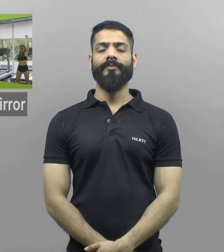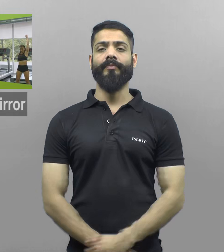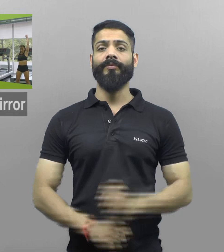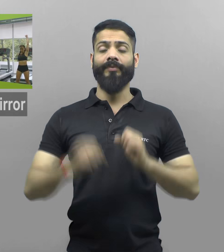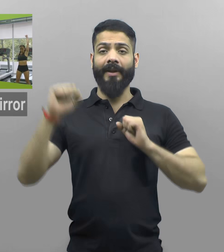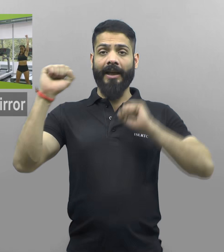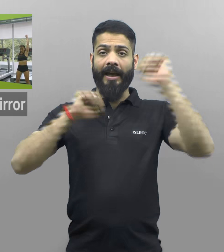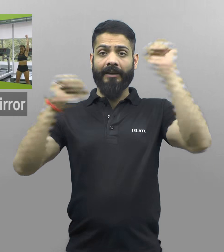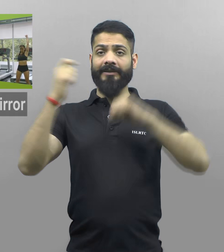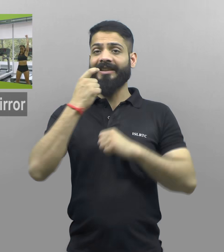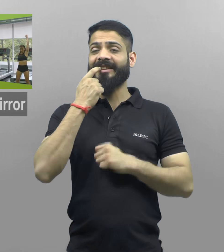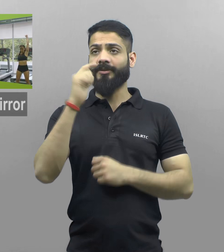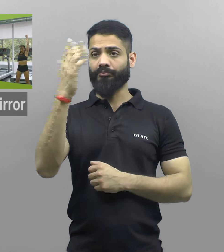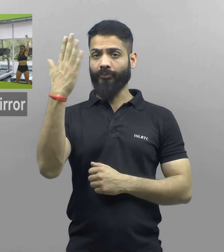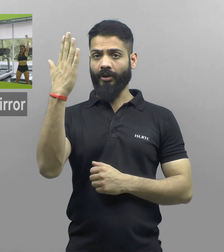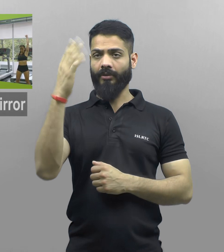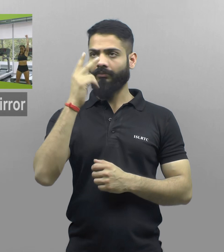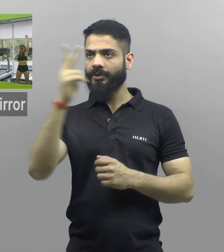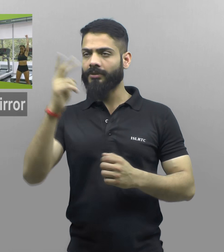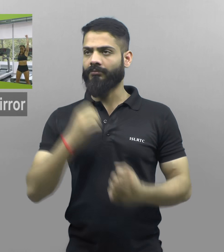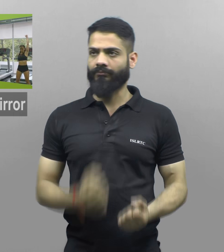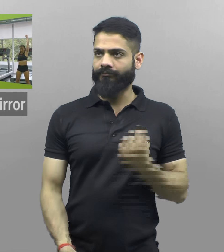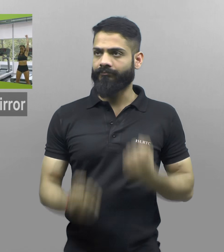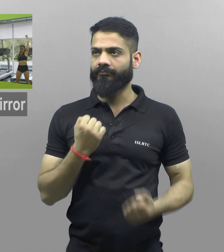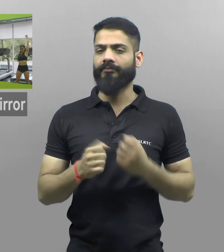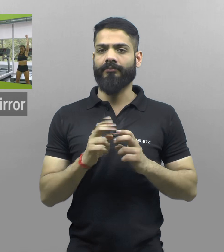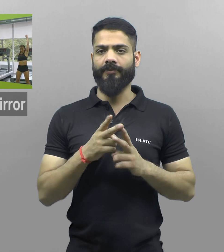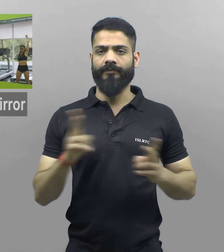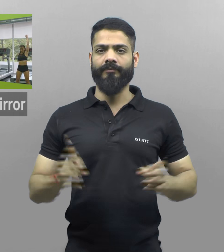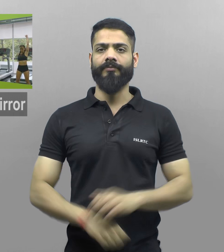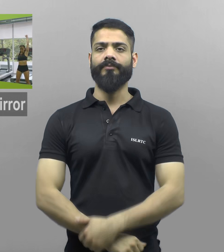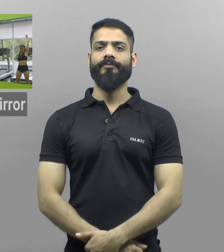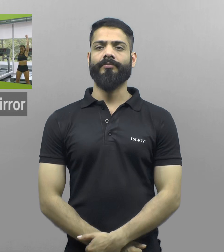Exerciser Mirror